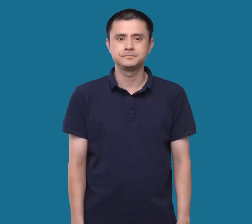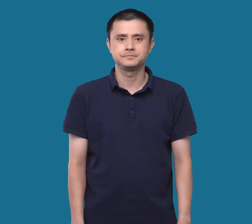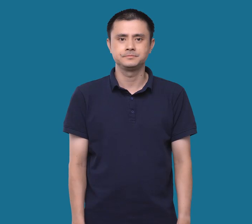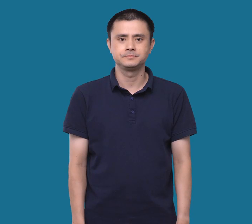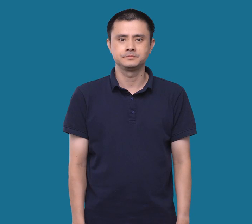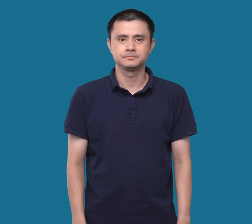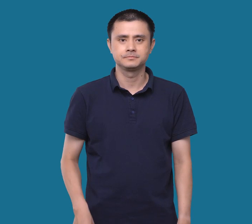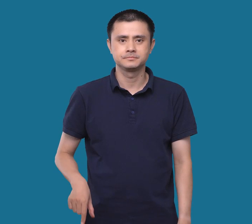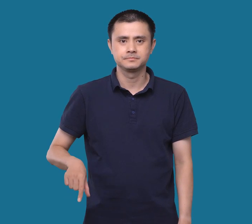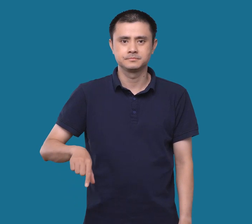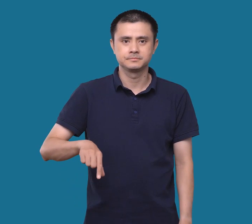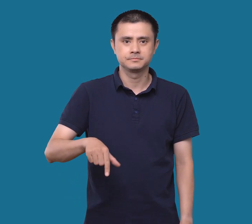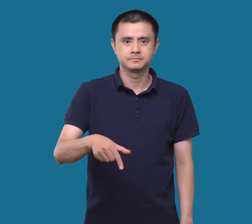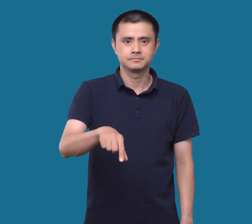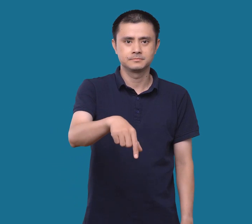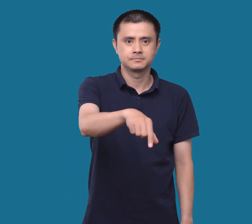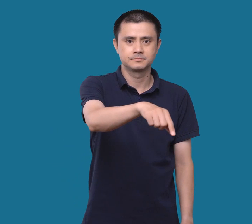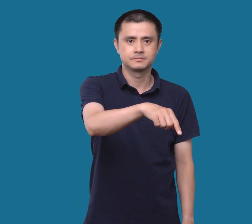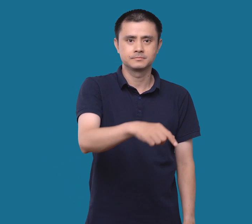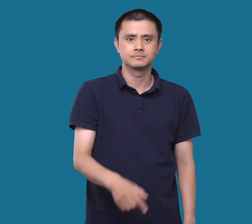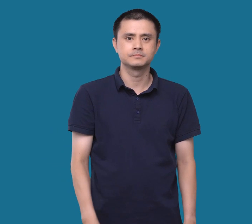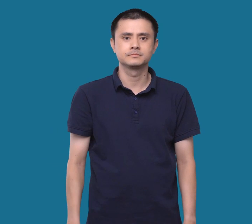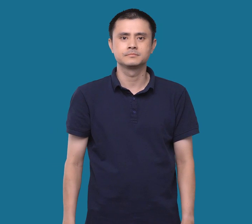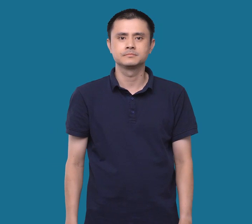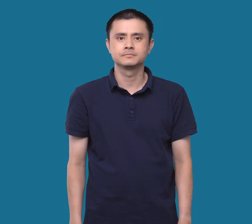đèo